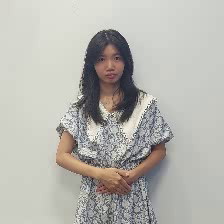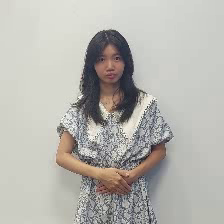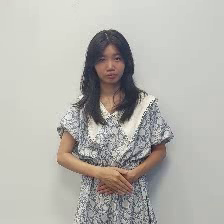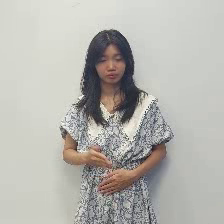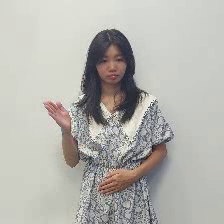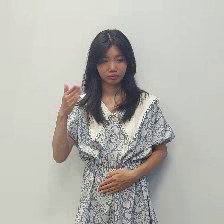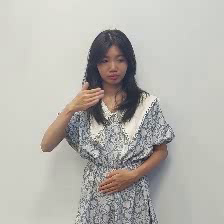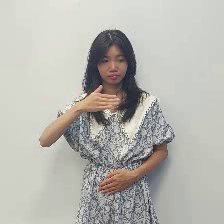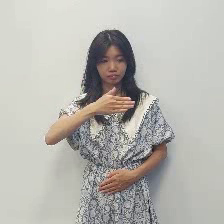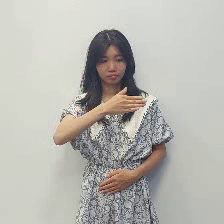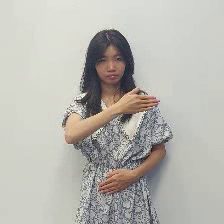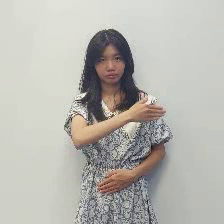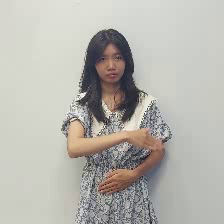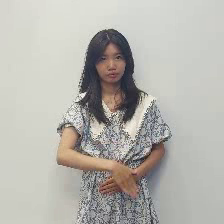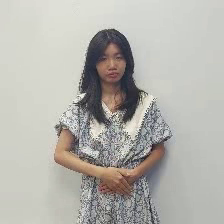Cá